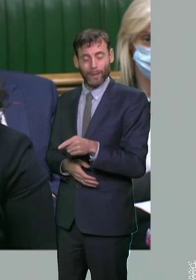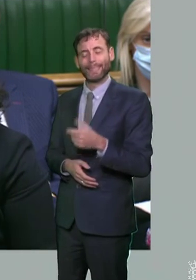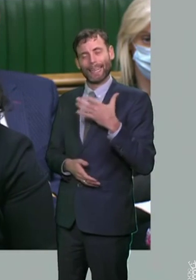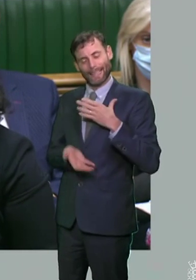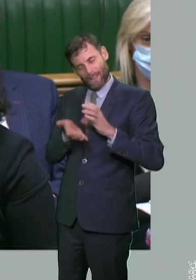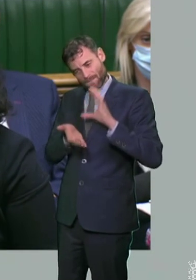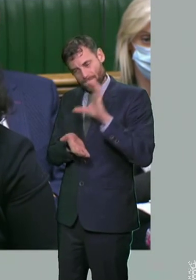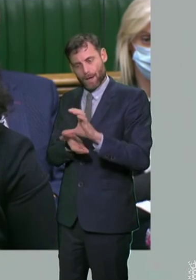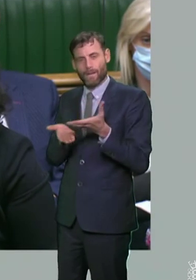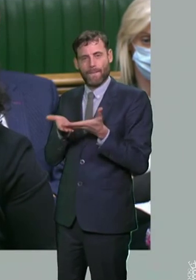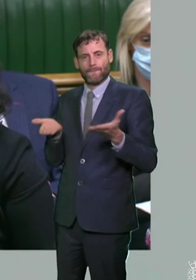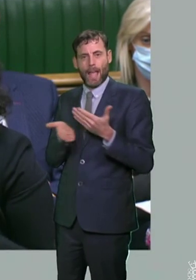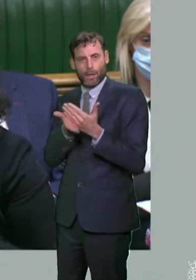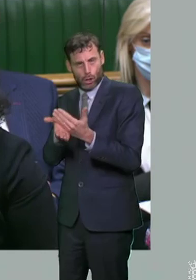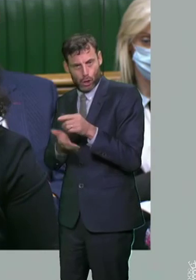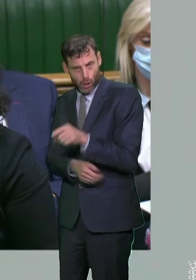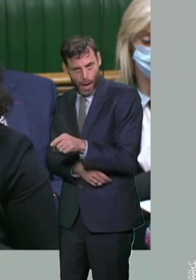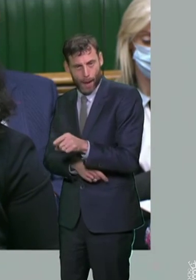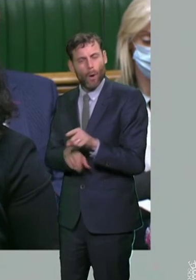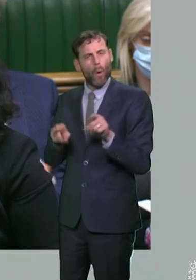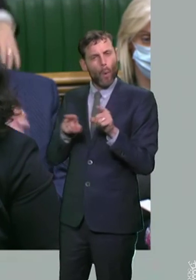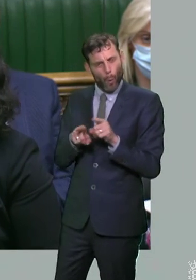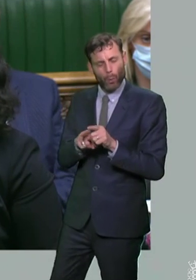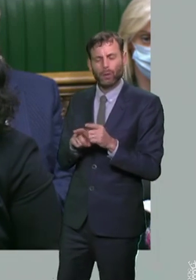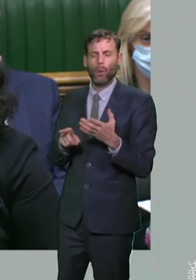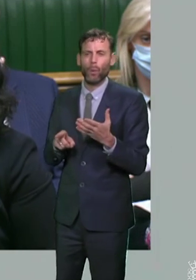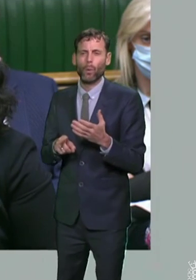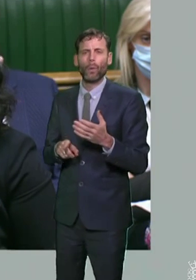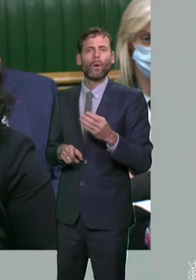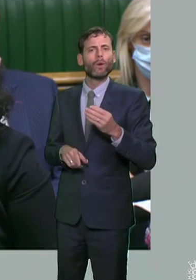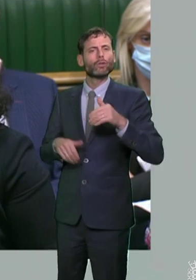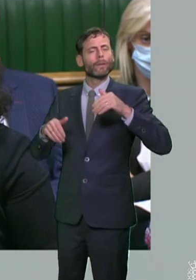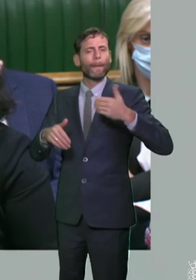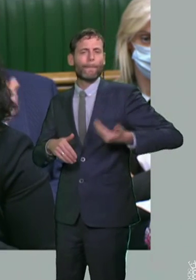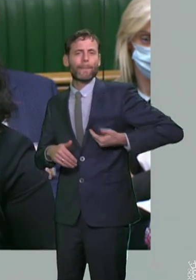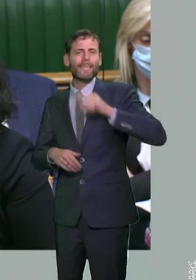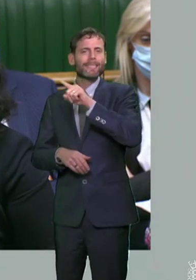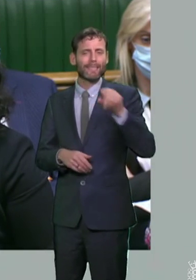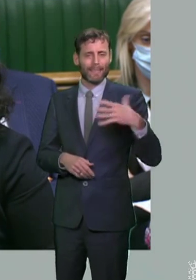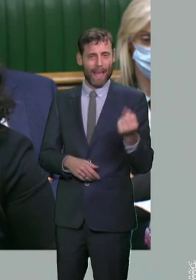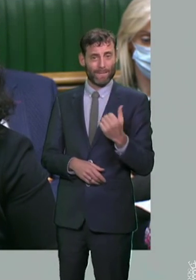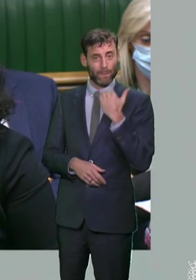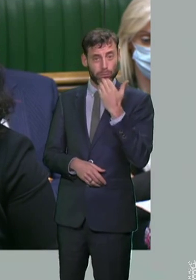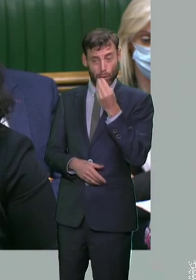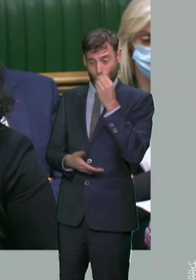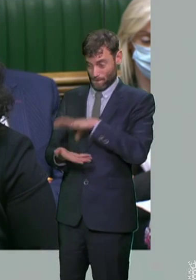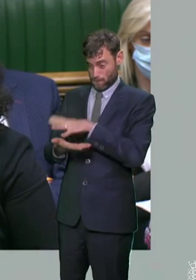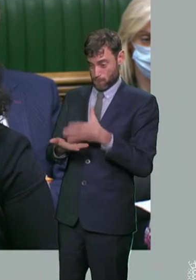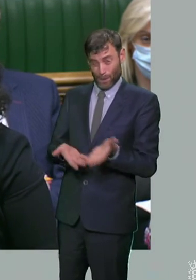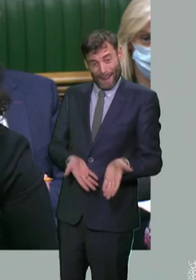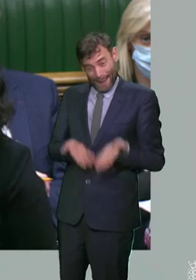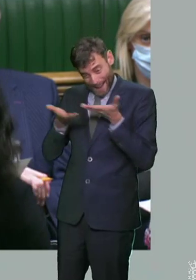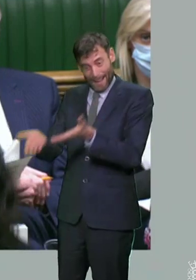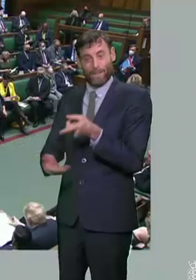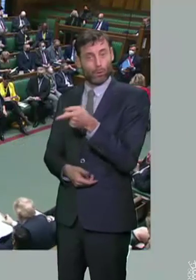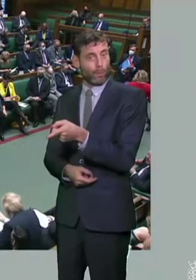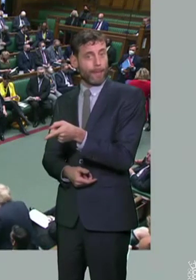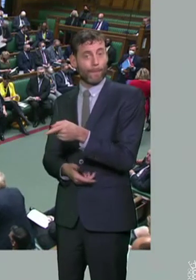And what more can he do to incentivise businesses to give away surplus food this winter so that no family need go hungry this Christmas?